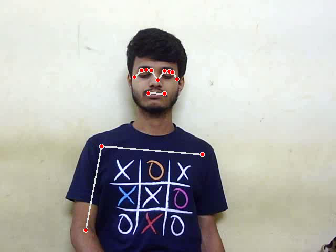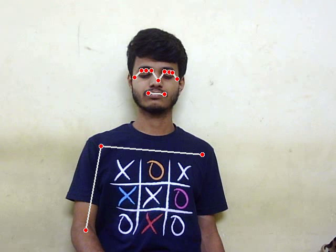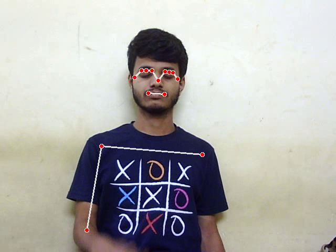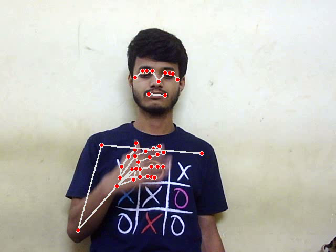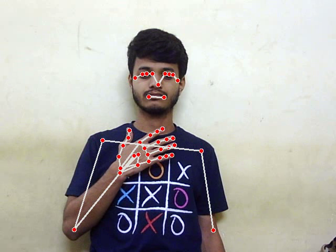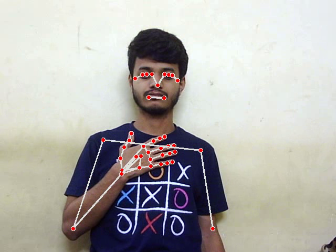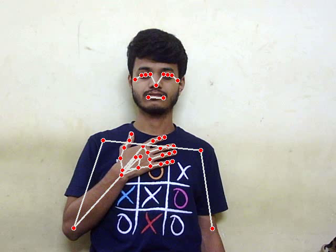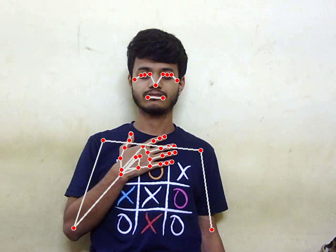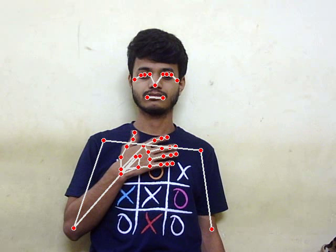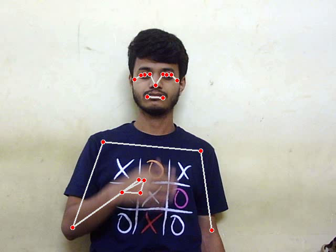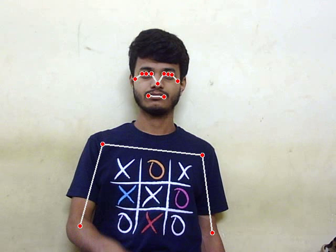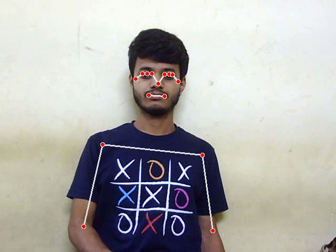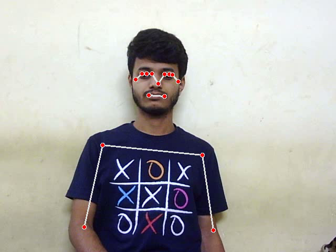my